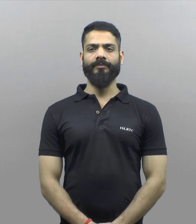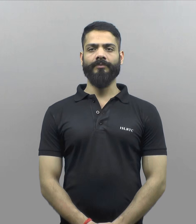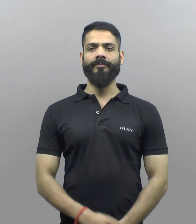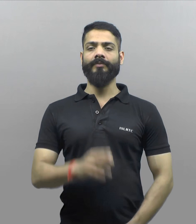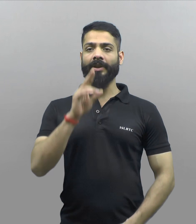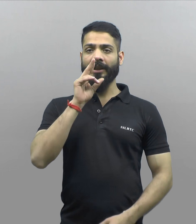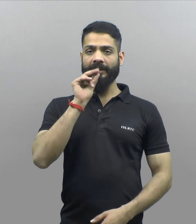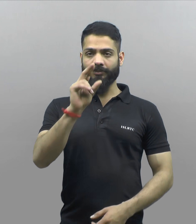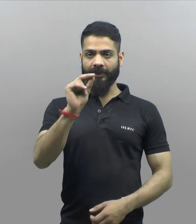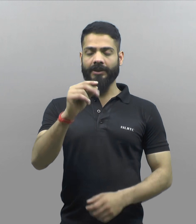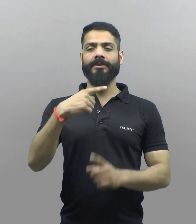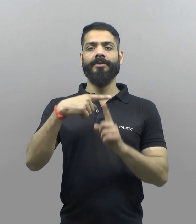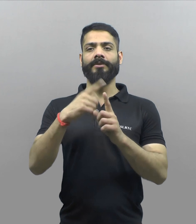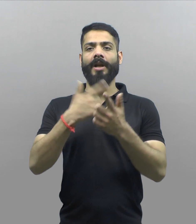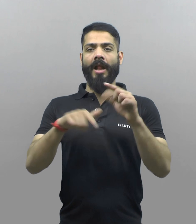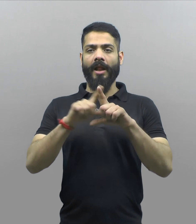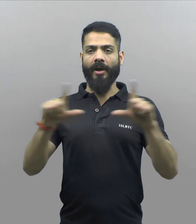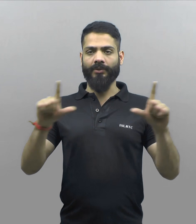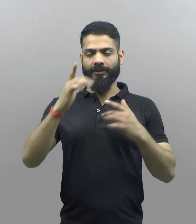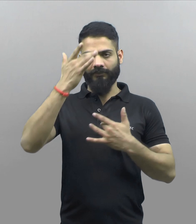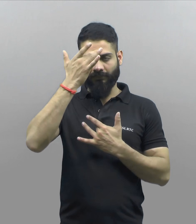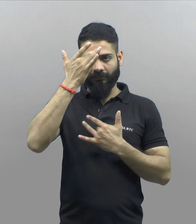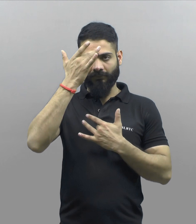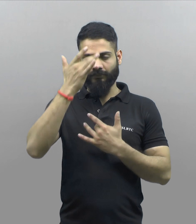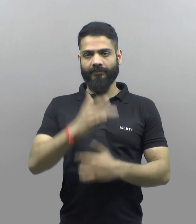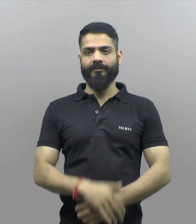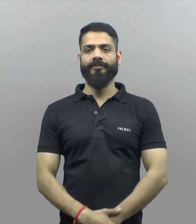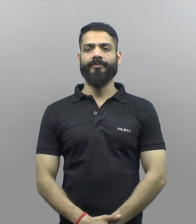Speech and Language Disorders